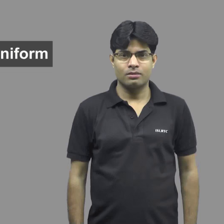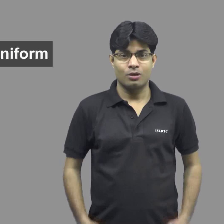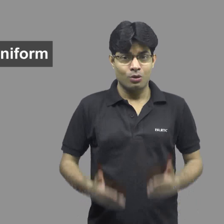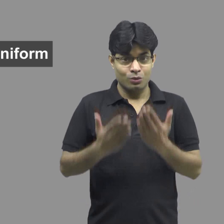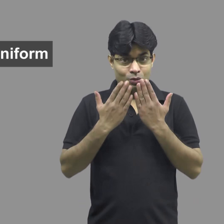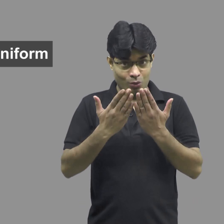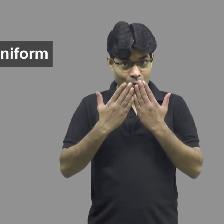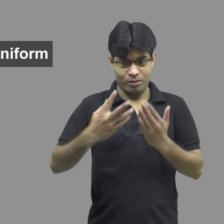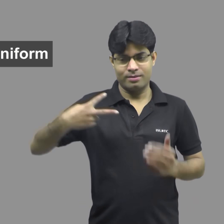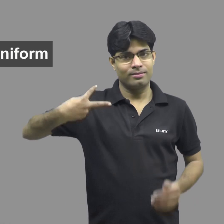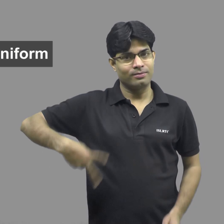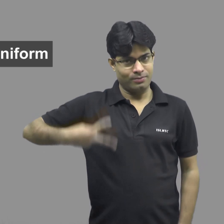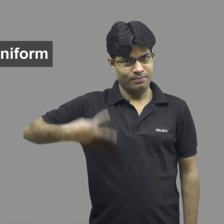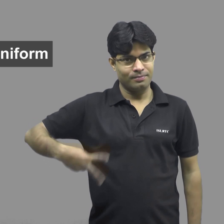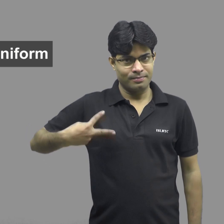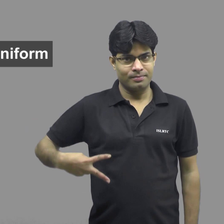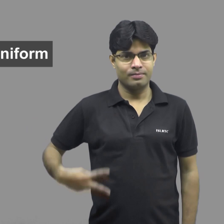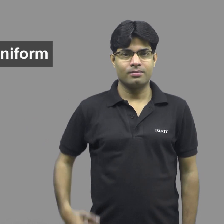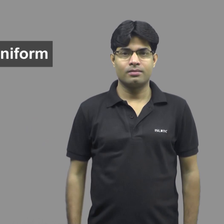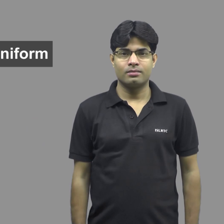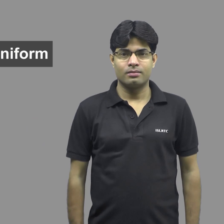School Uniform